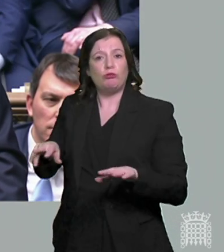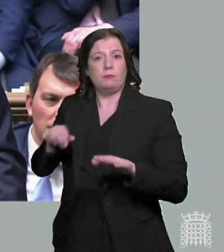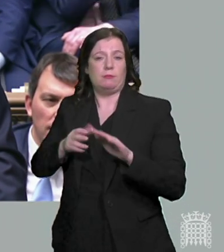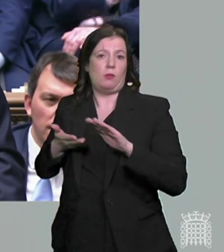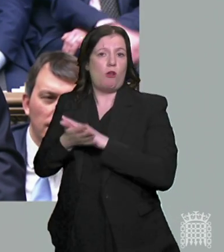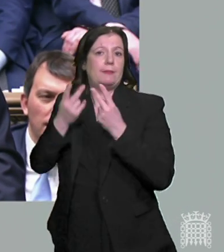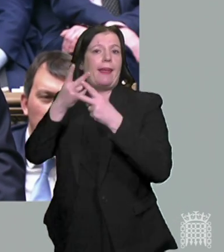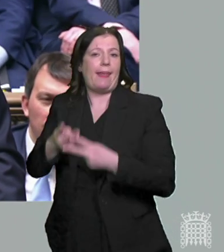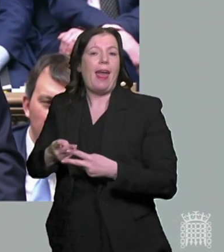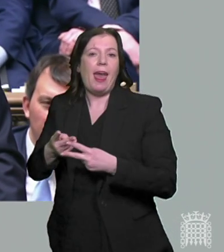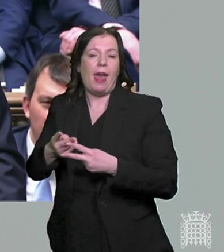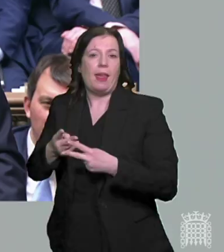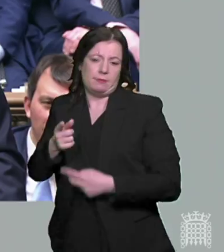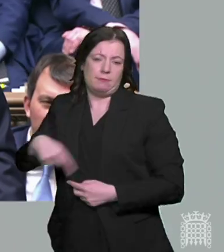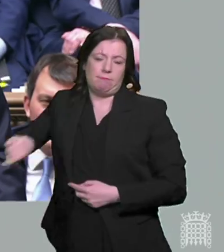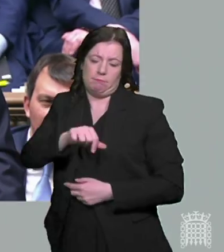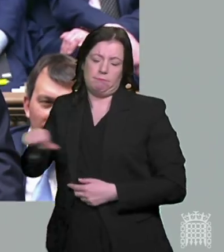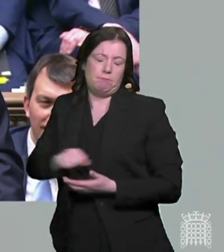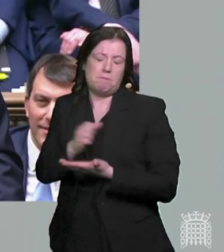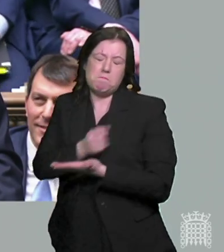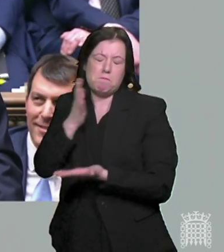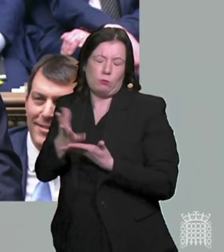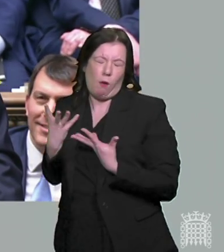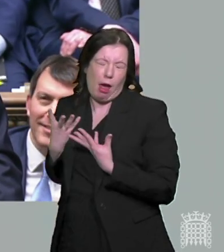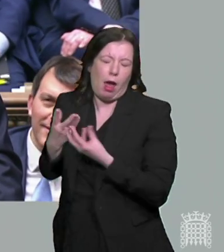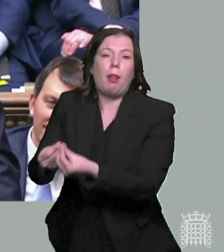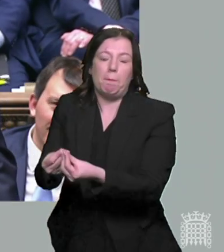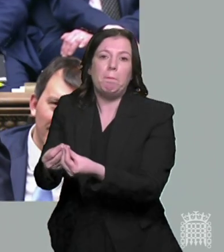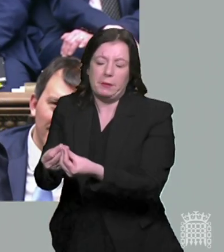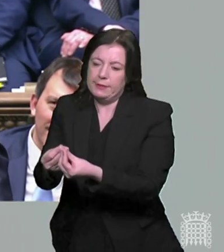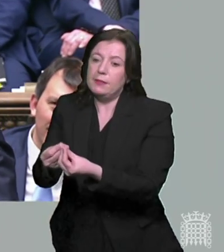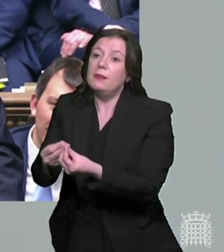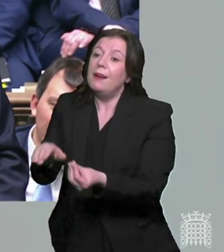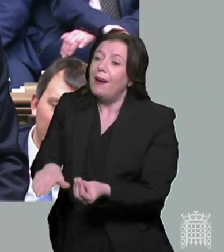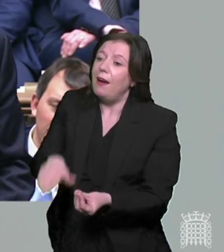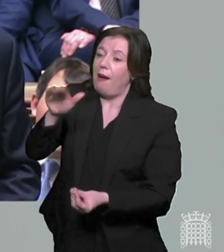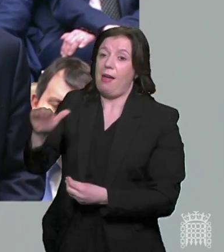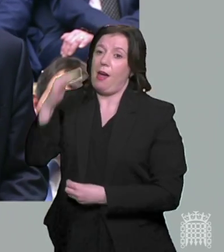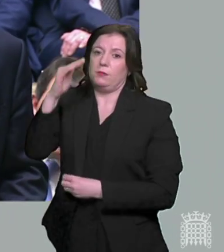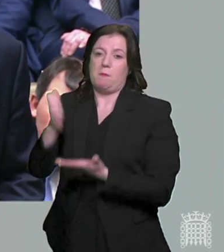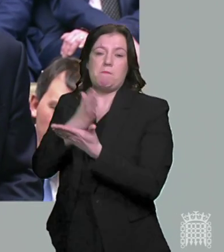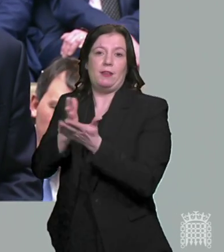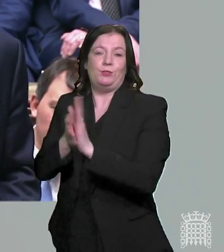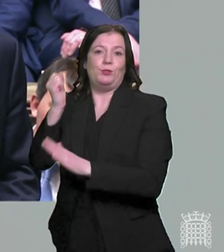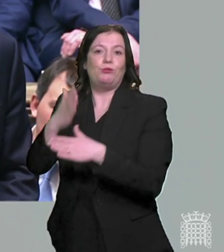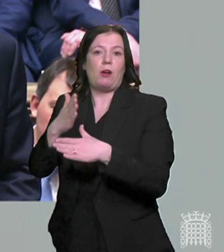They, too, should be given all possible help to make a normal working life possible when they reach adulthood.